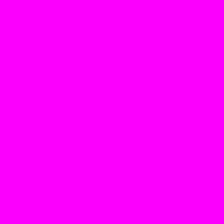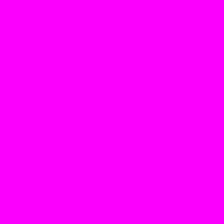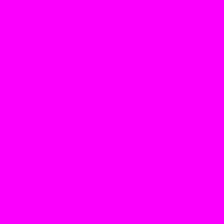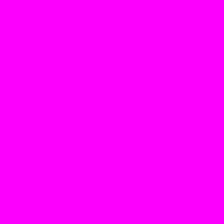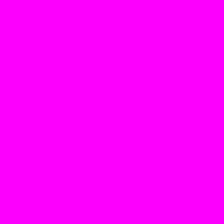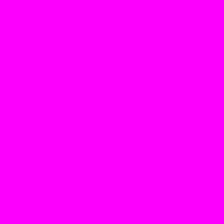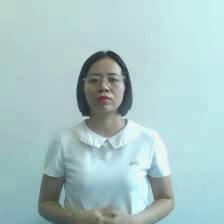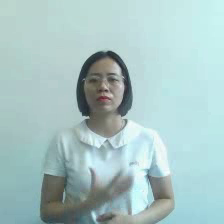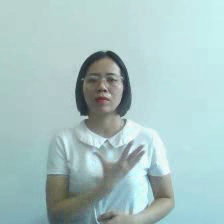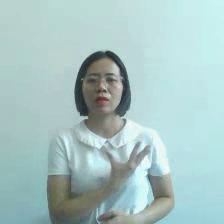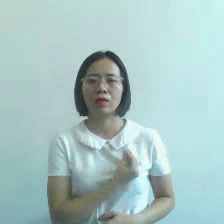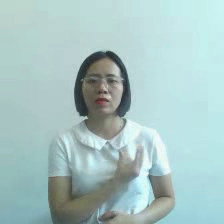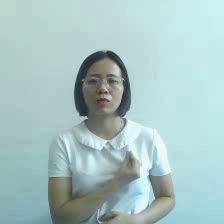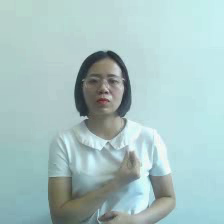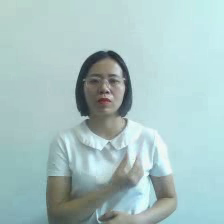Xúc động